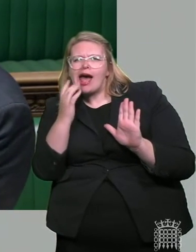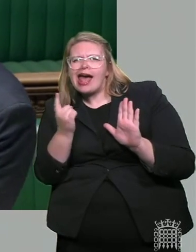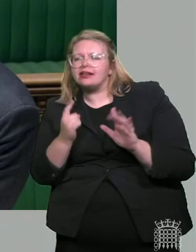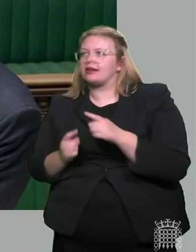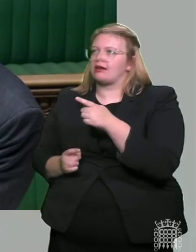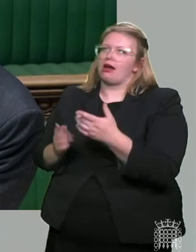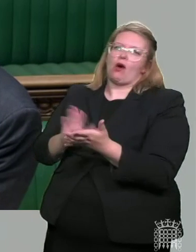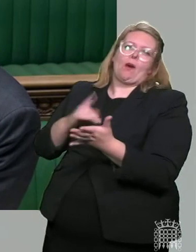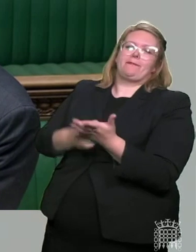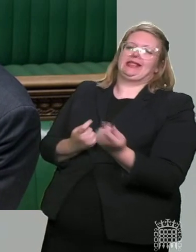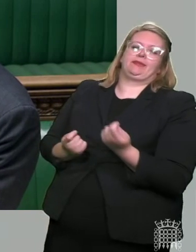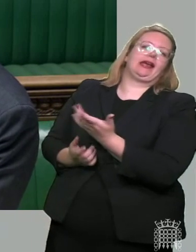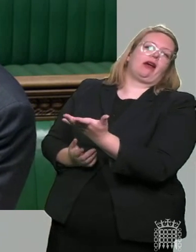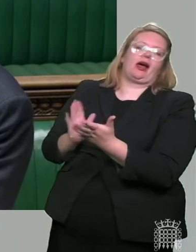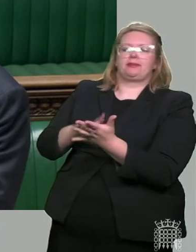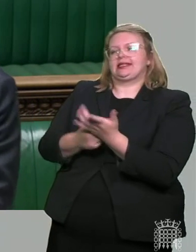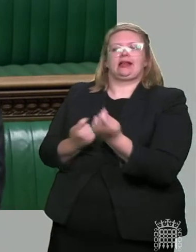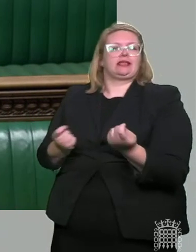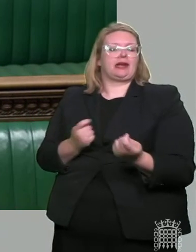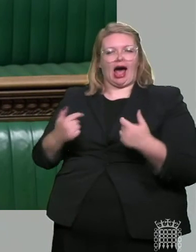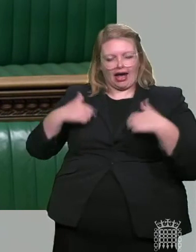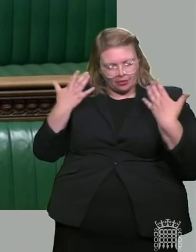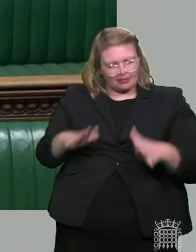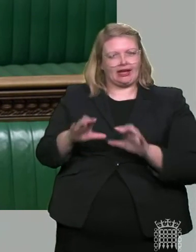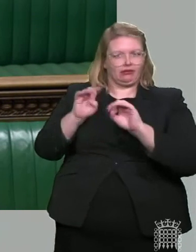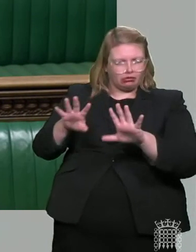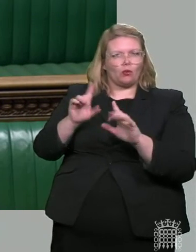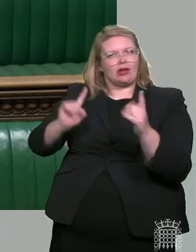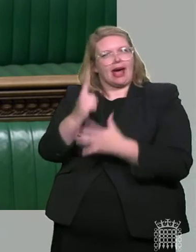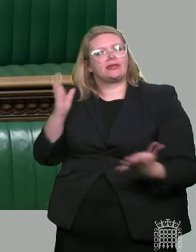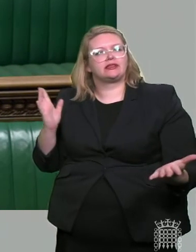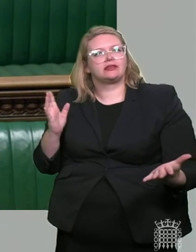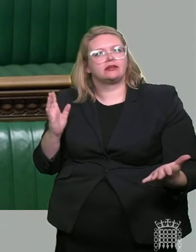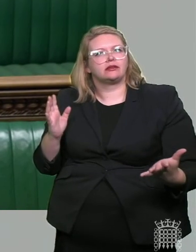I cannot believe that the Opposition do not learn their lesson.